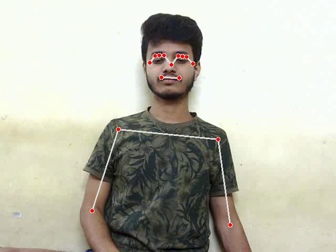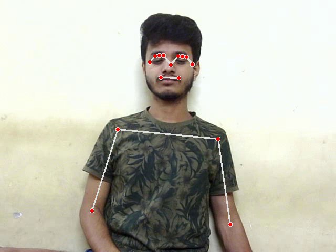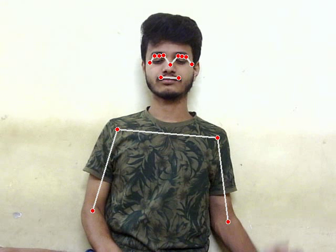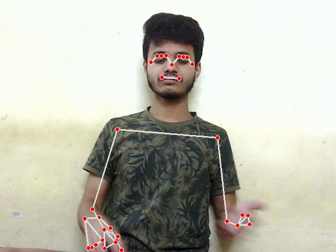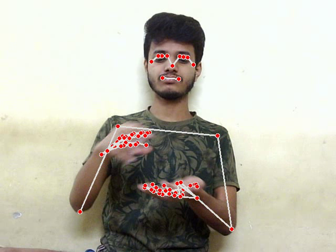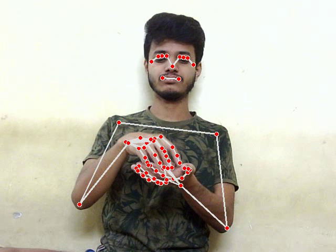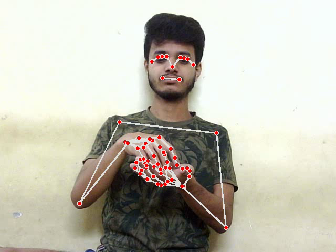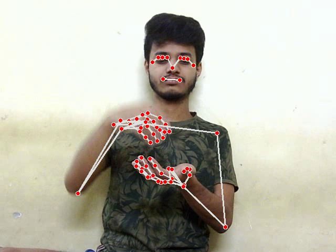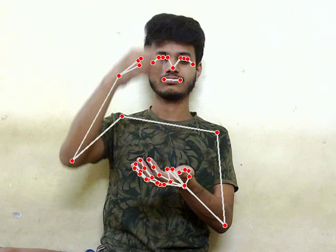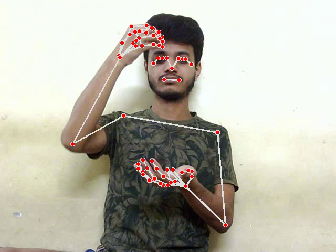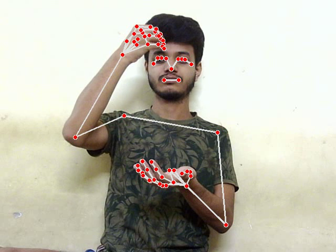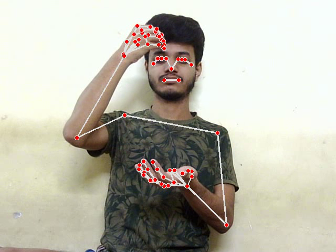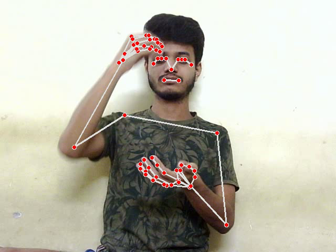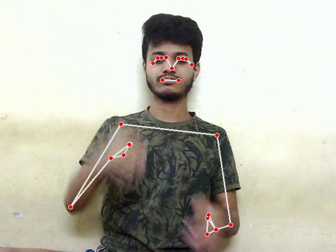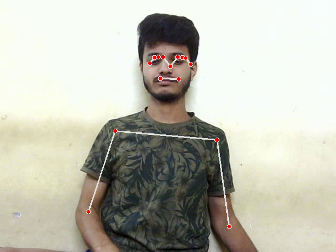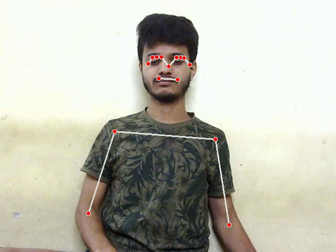learn